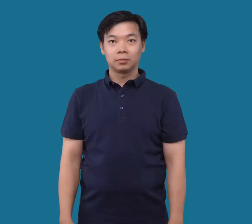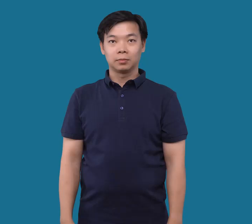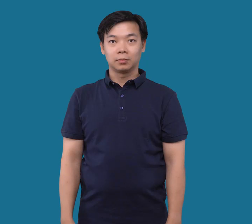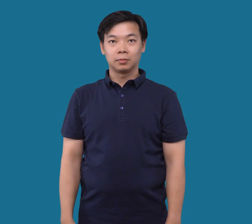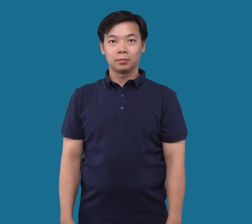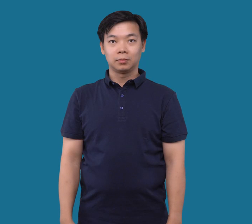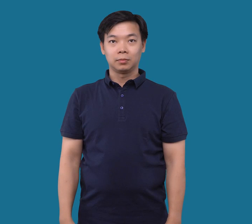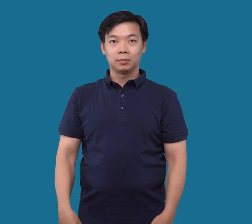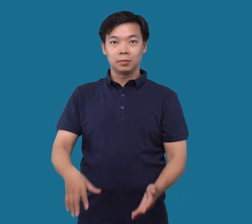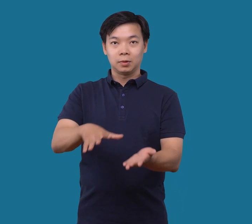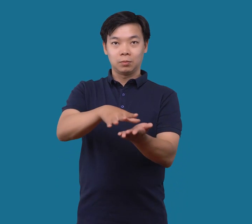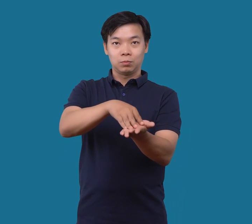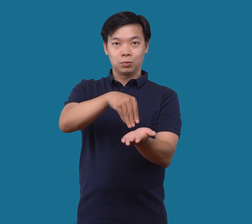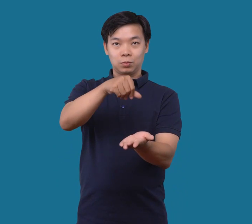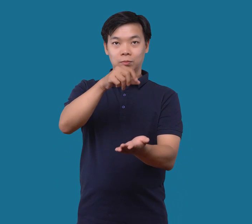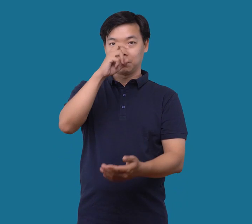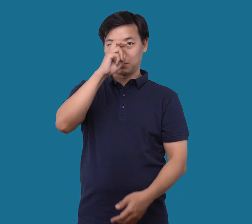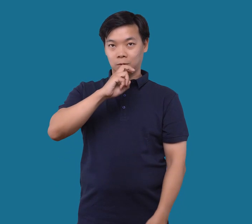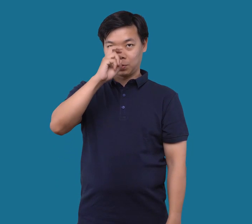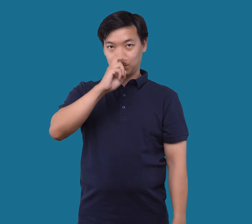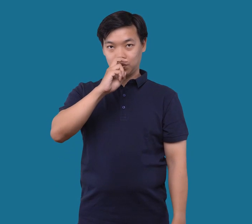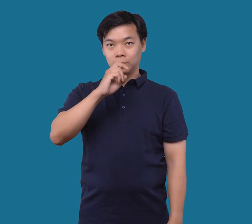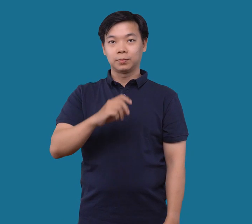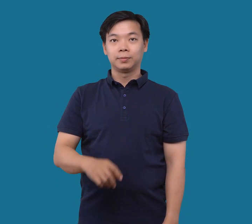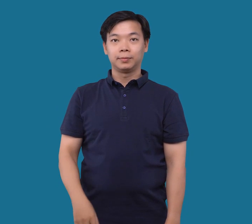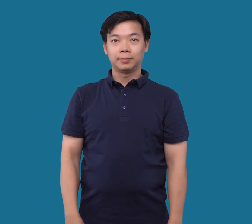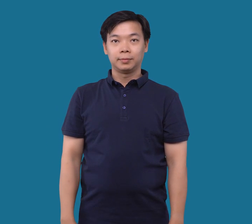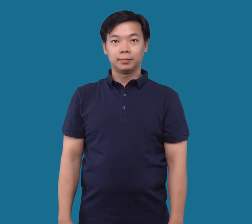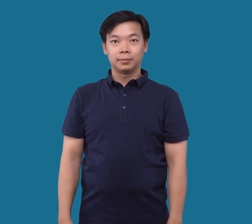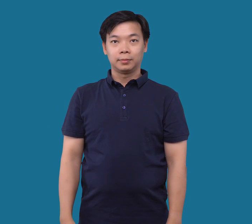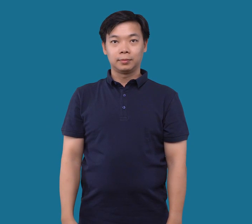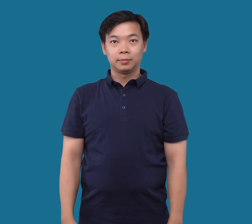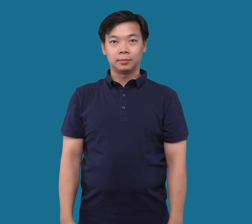bột màu